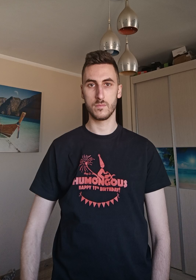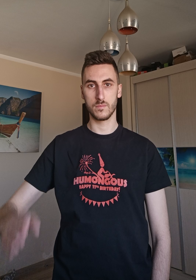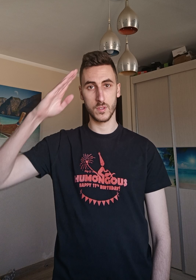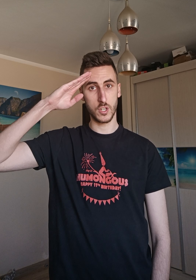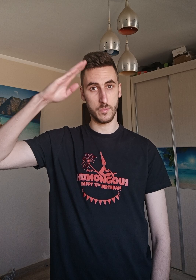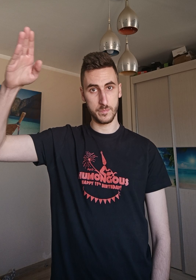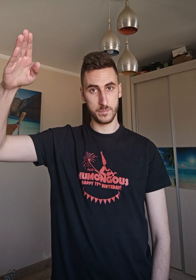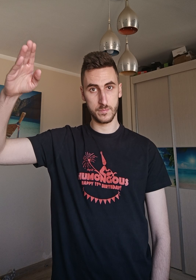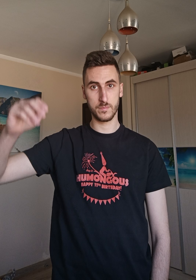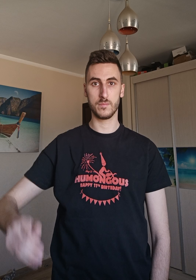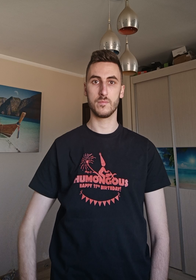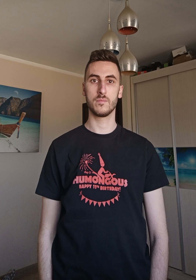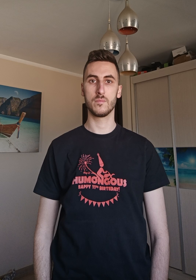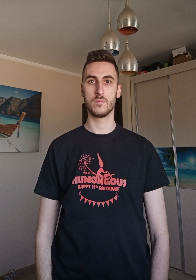שלום